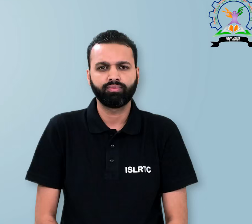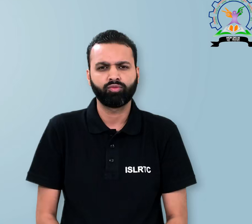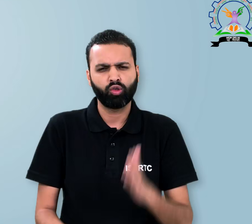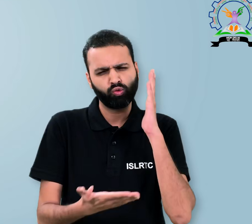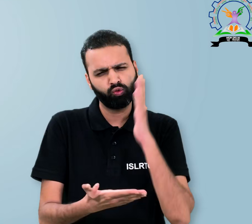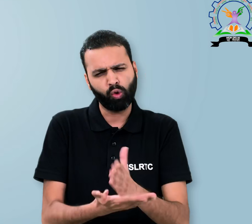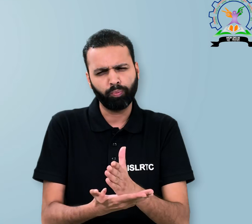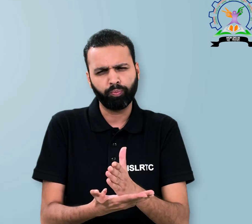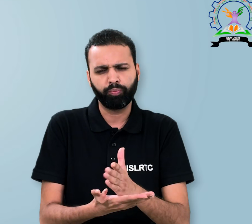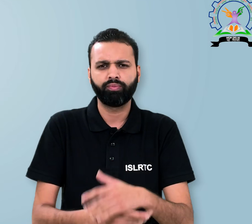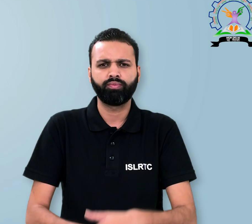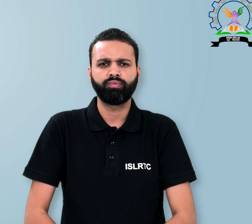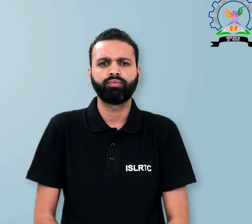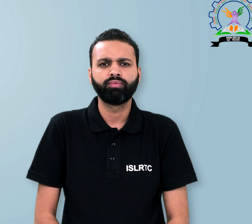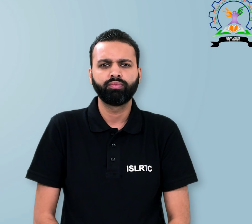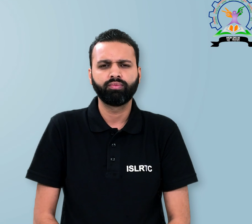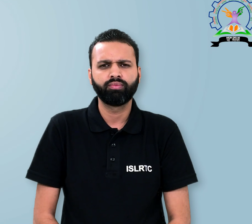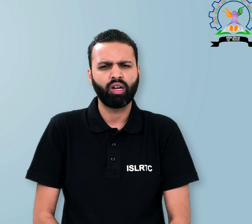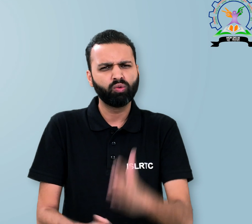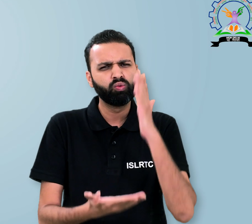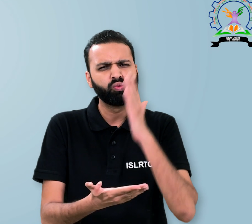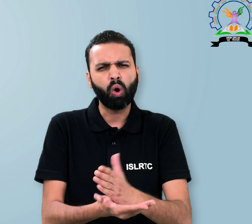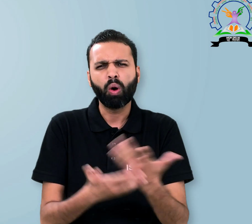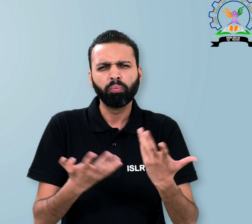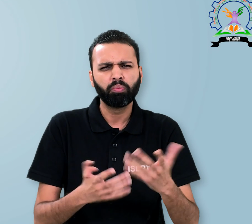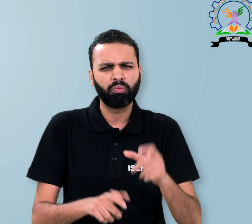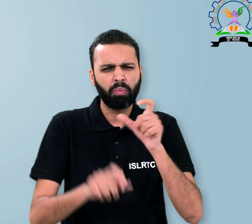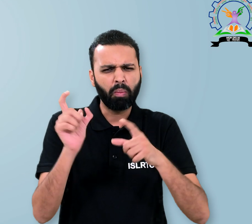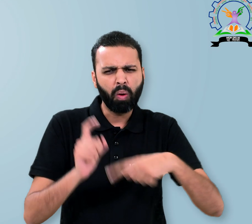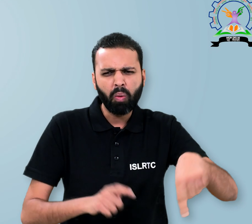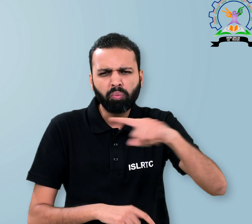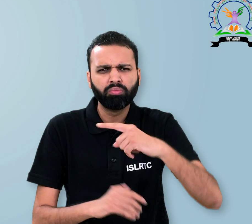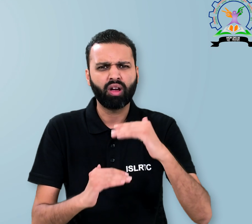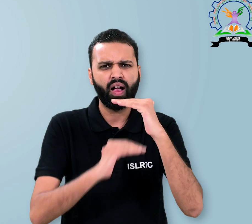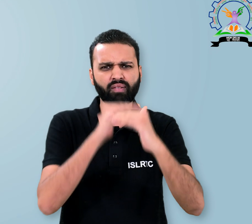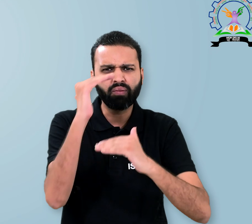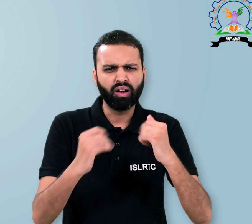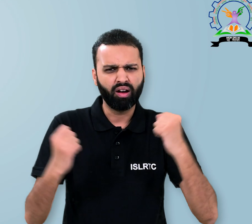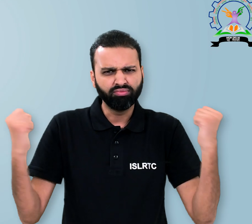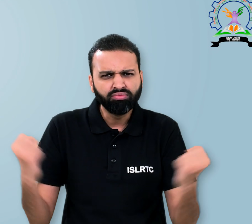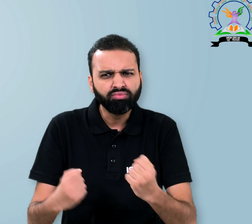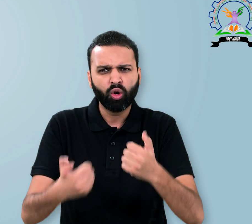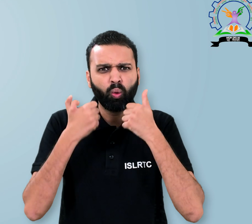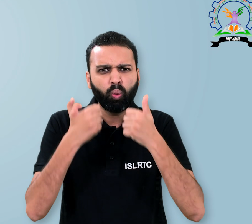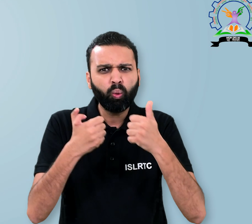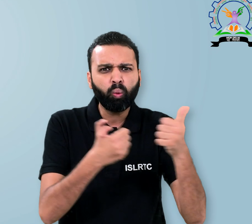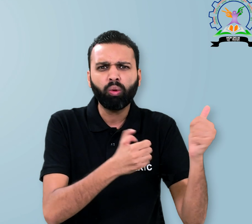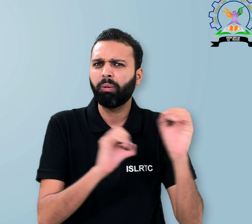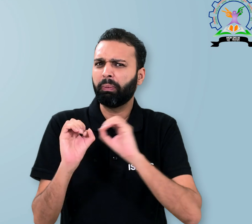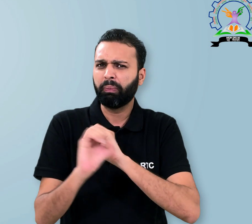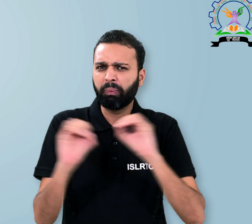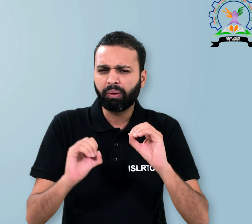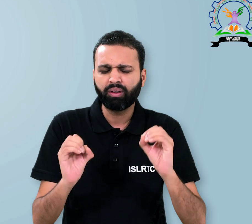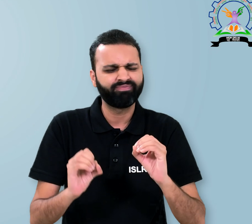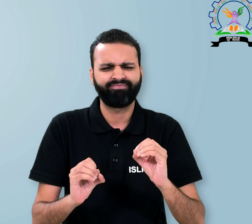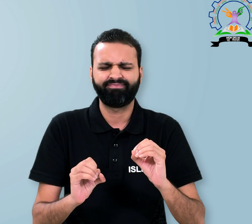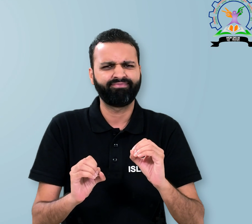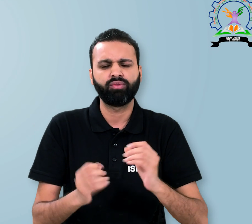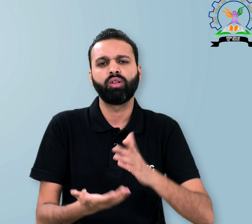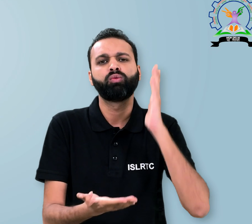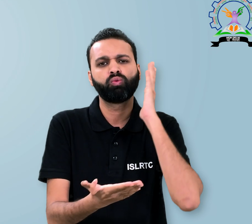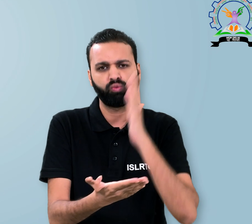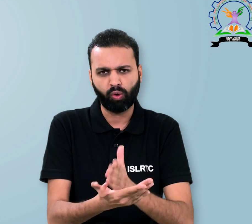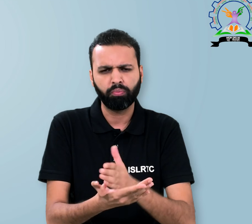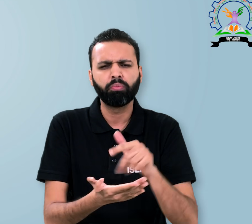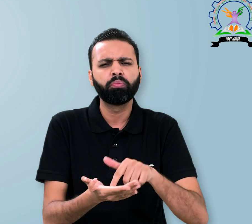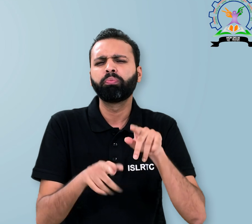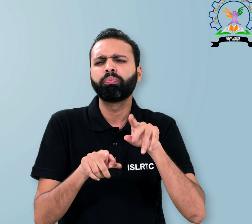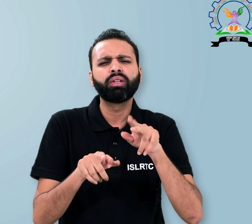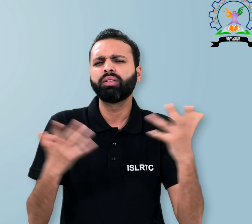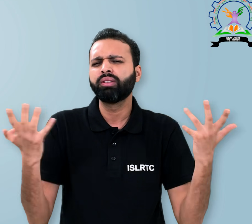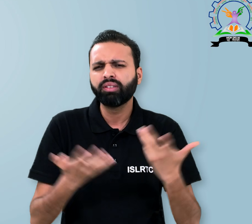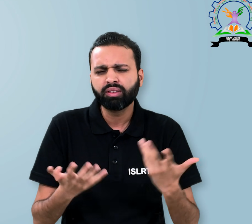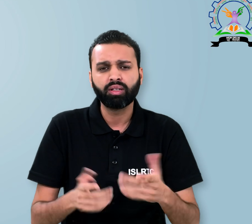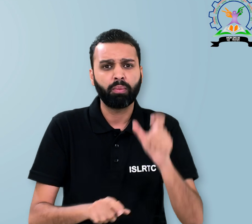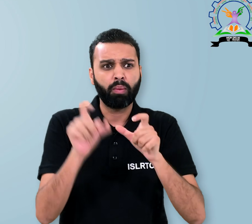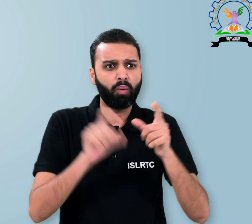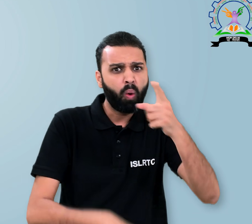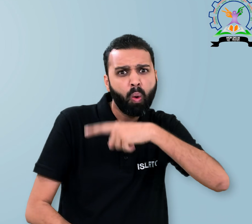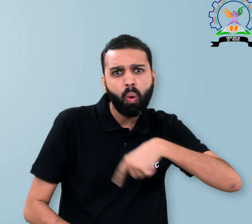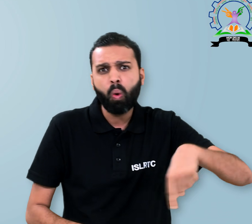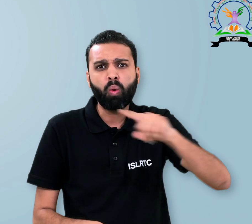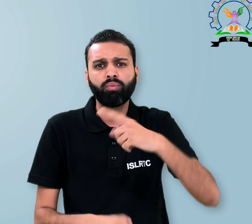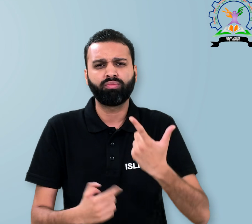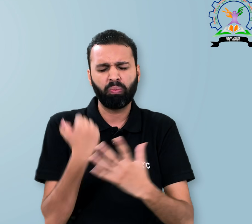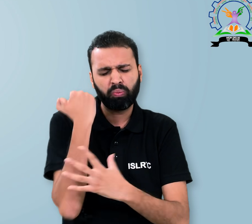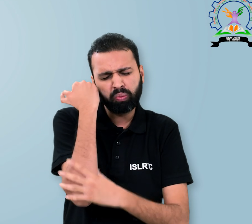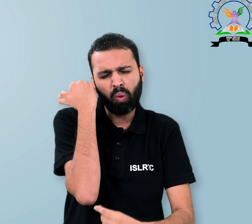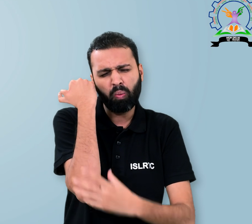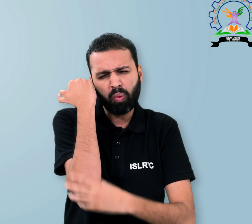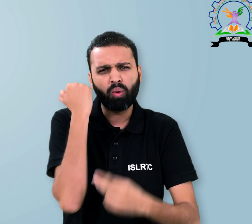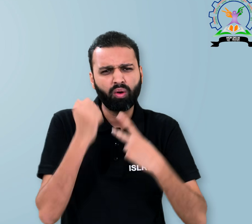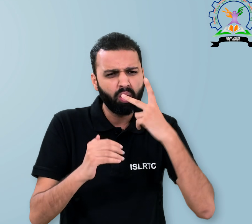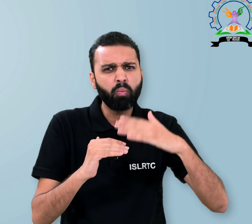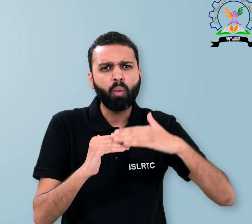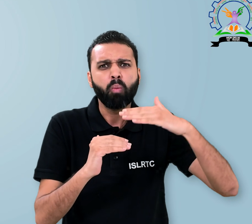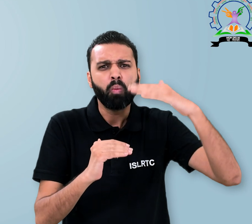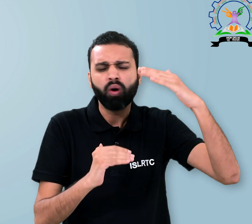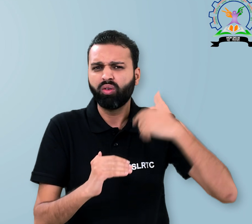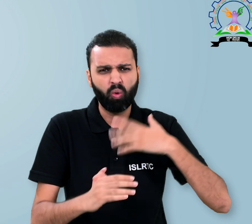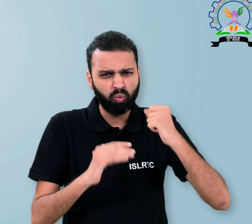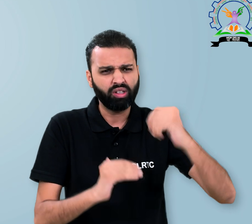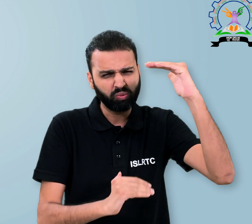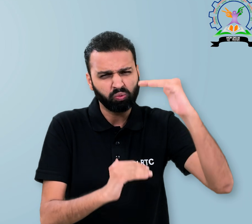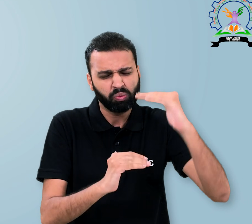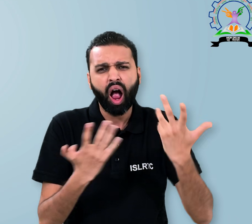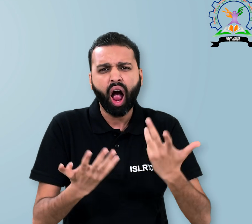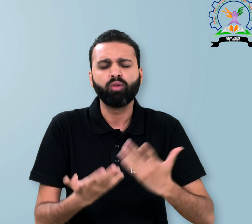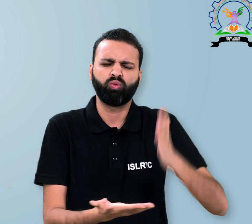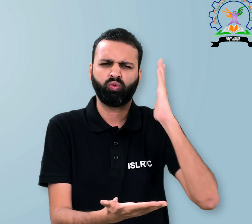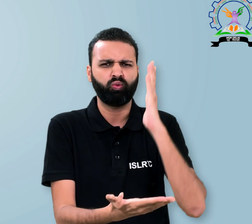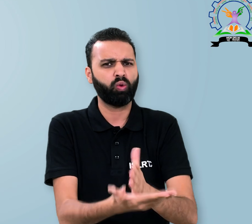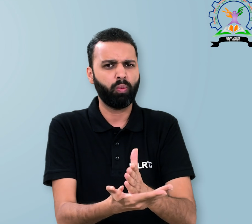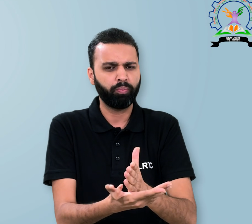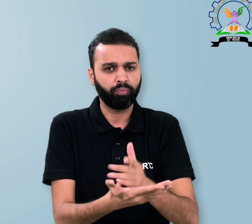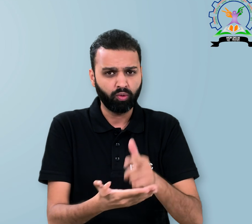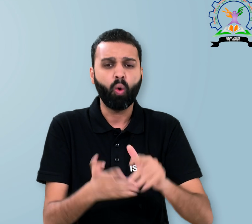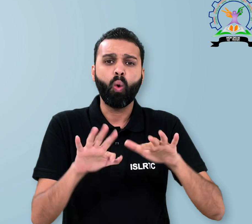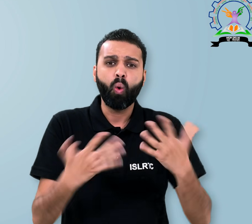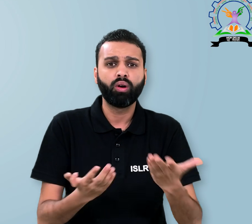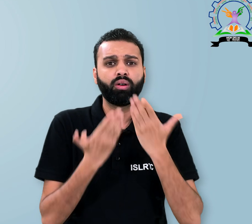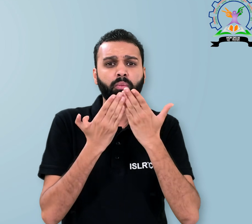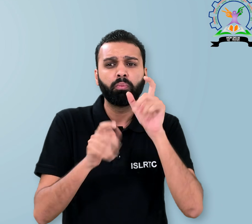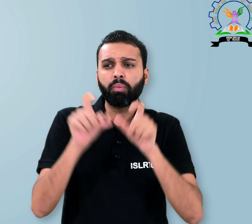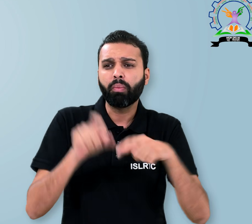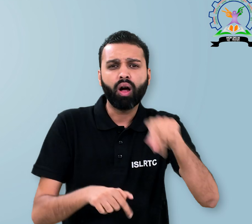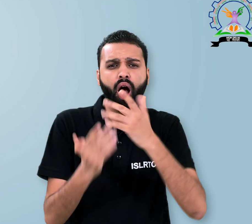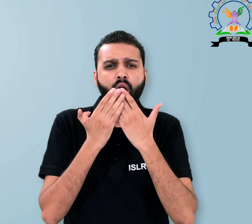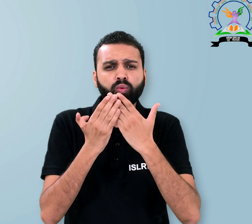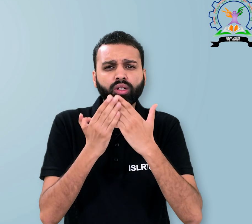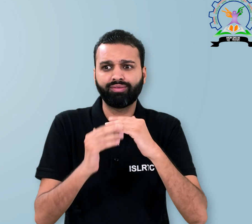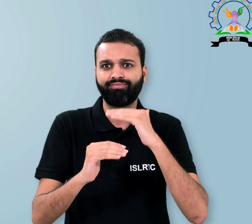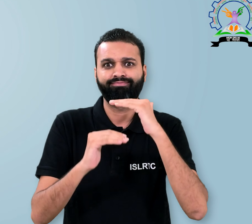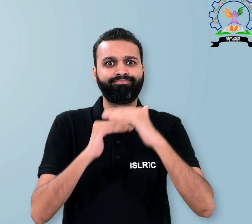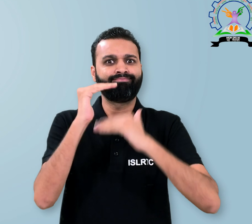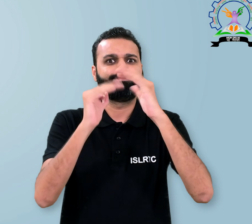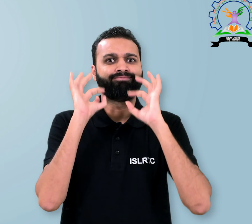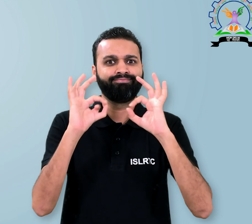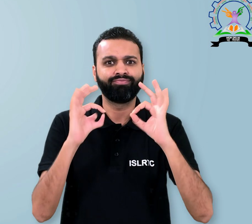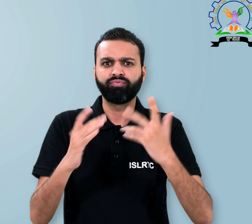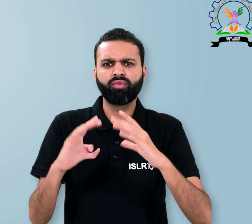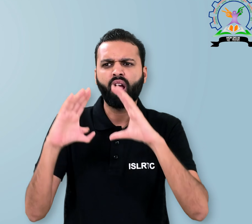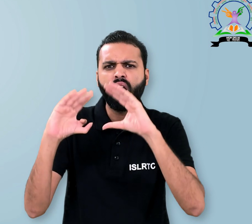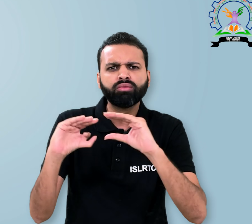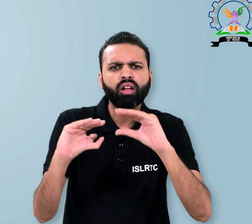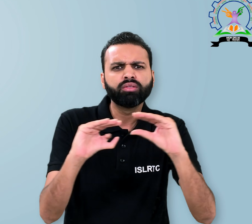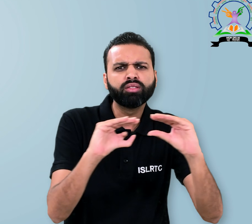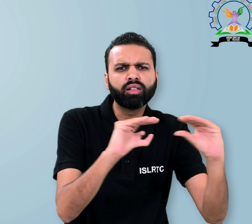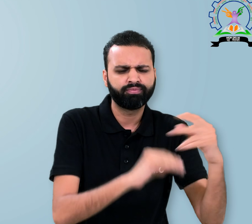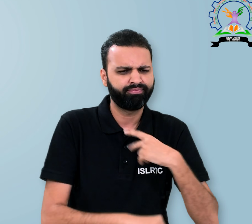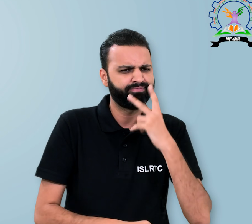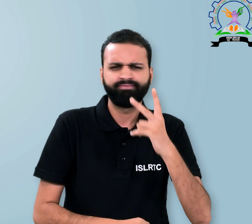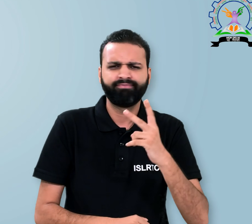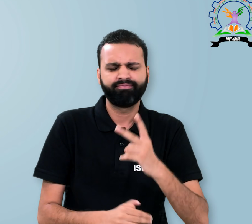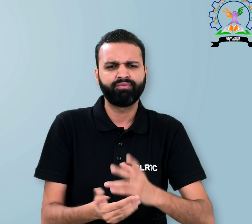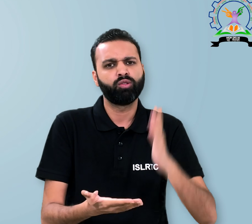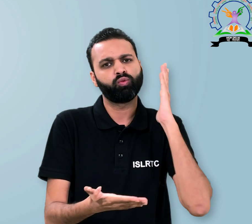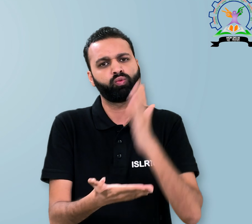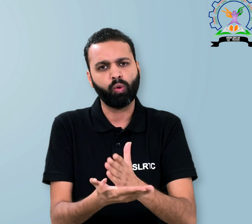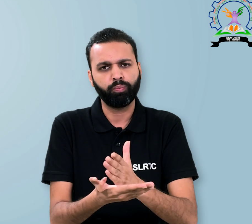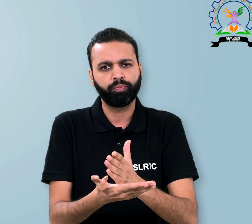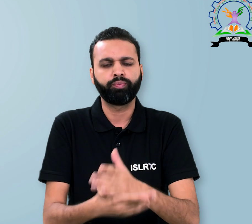Combat Combat means to try to stop something unpleasant or harmful from happening or increasing: We must try to combat poverty and illiteracy.